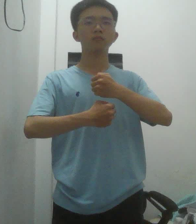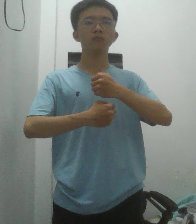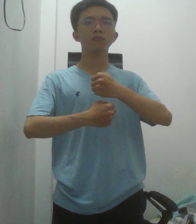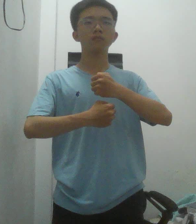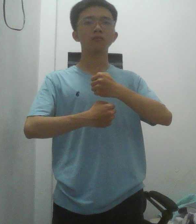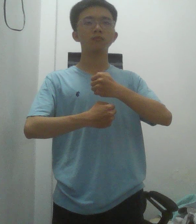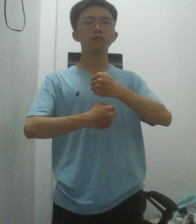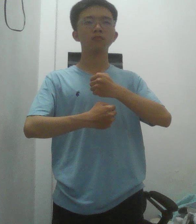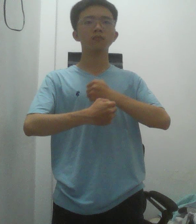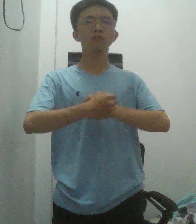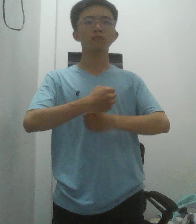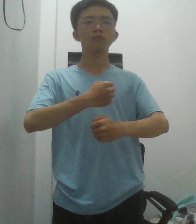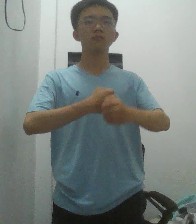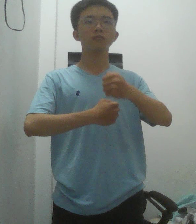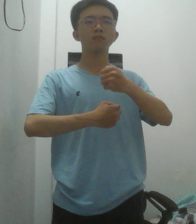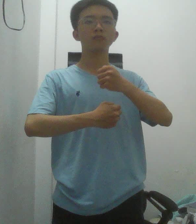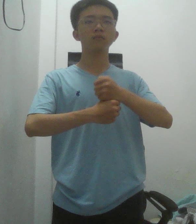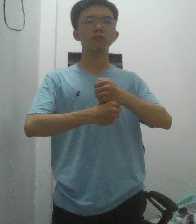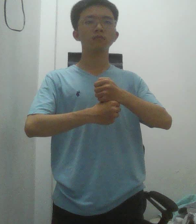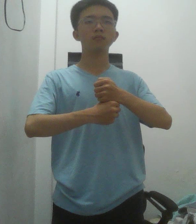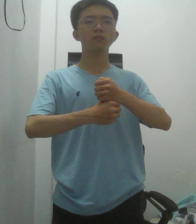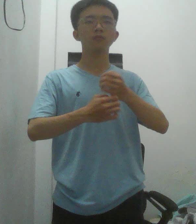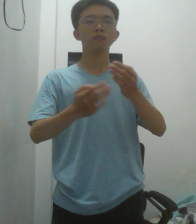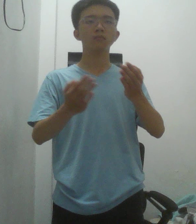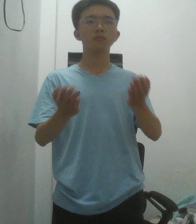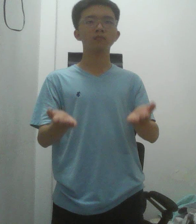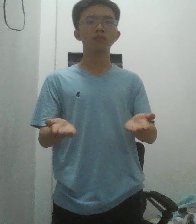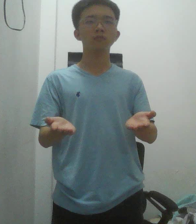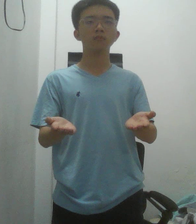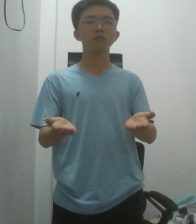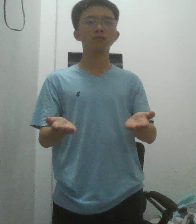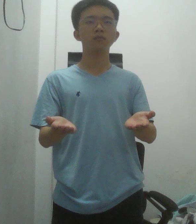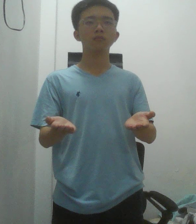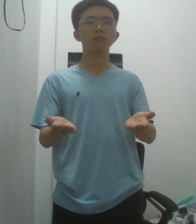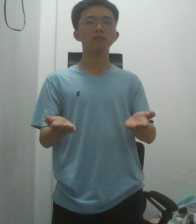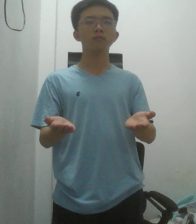nam nay